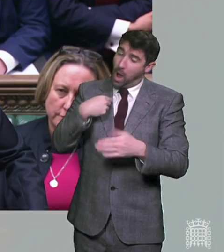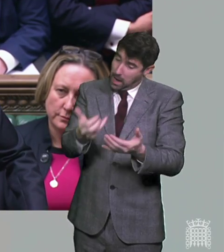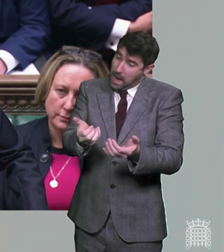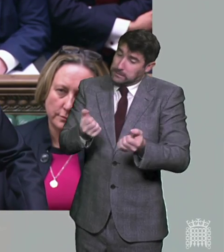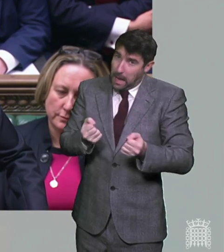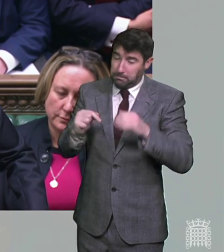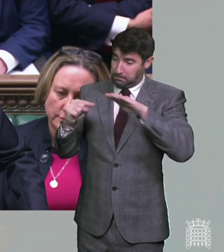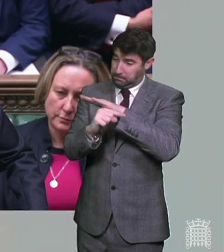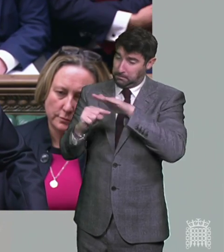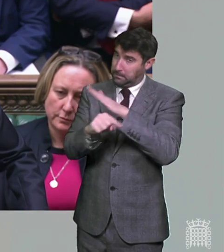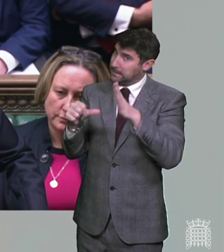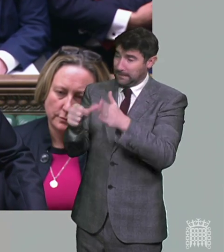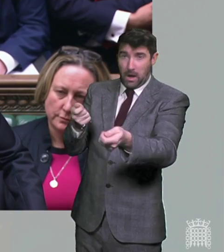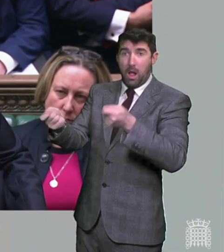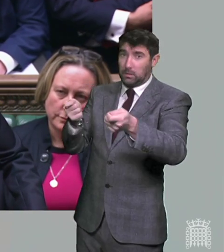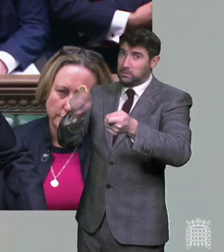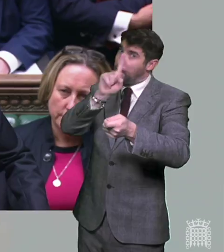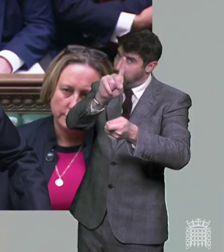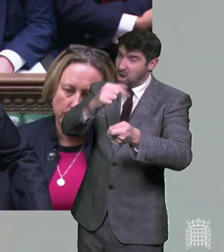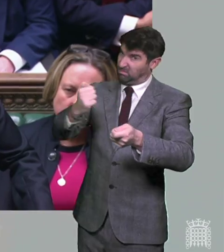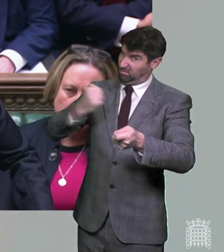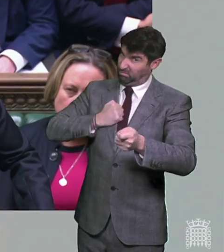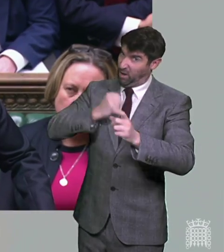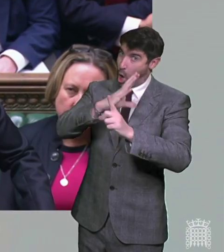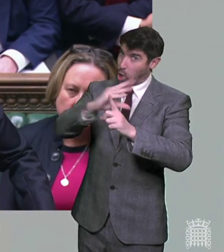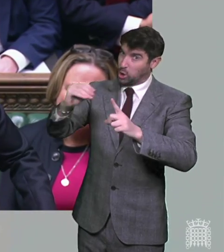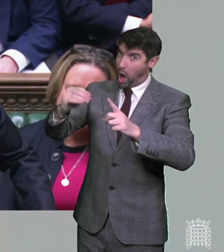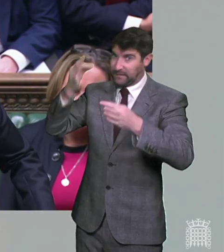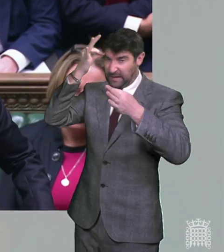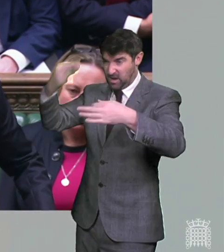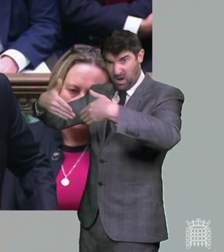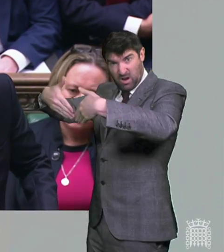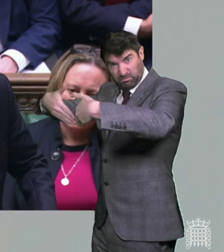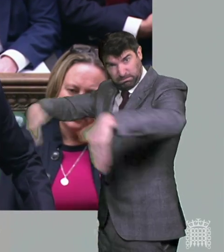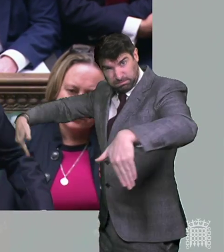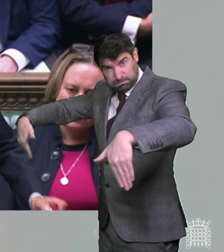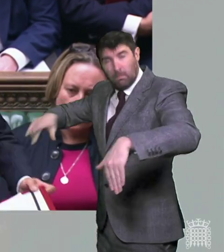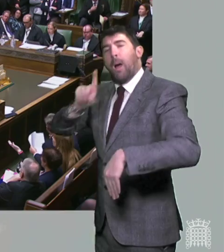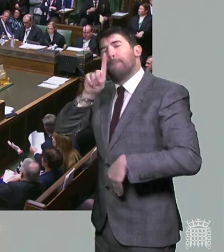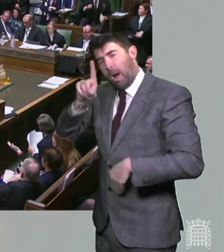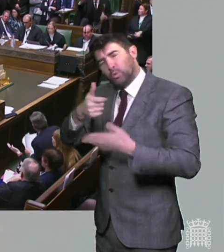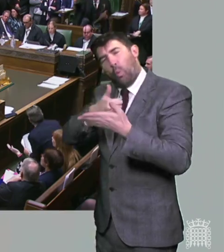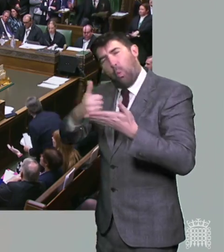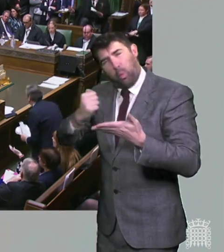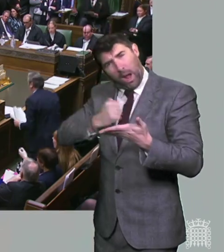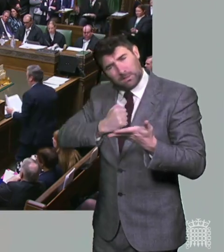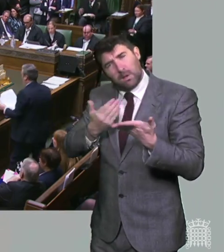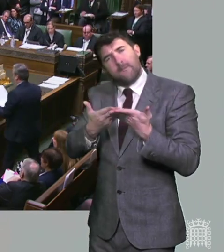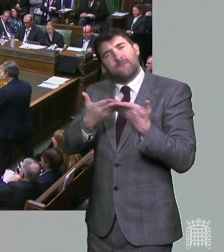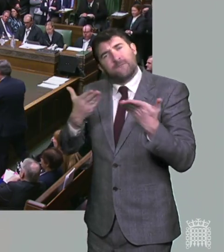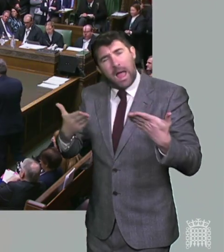We will make sure that we control our borders and we will always do it fairly and compassionately, because that is the right thing.